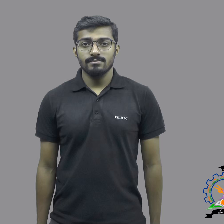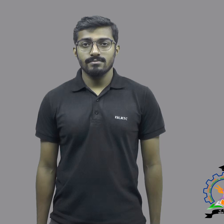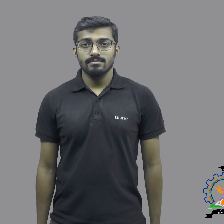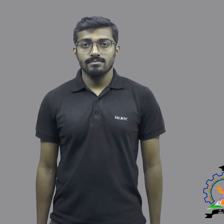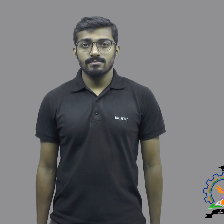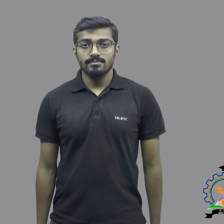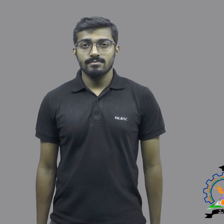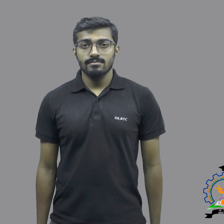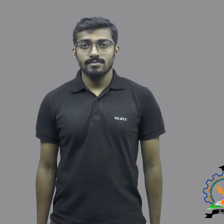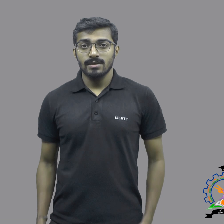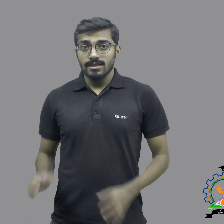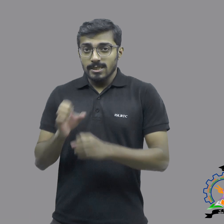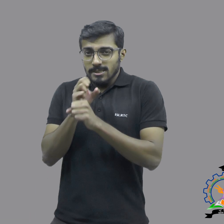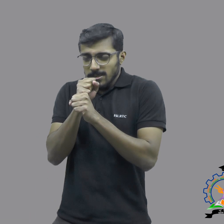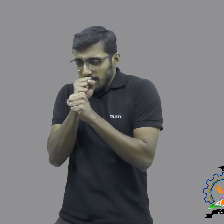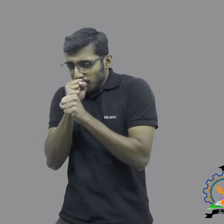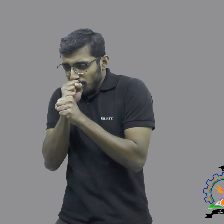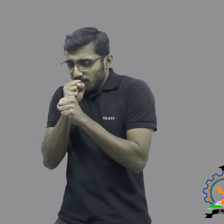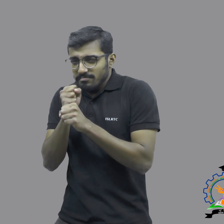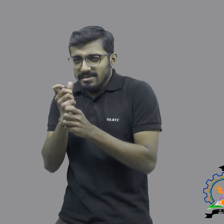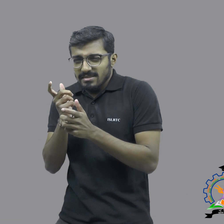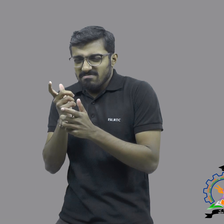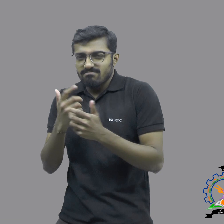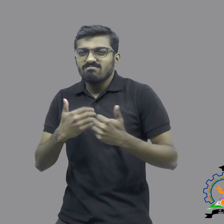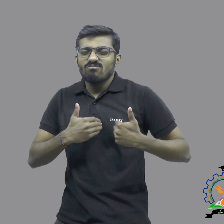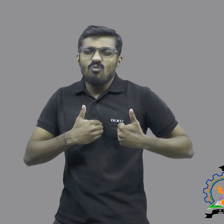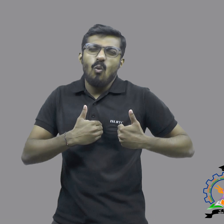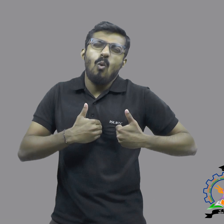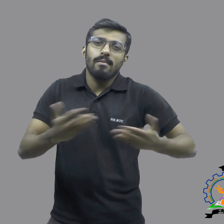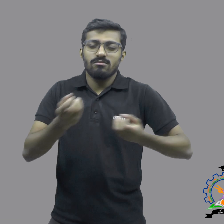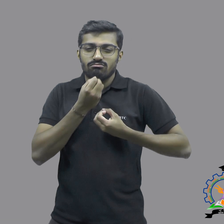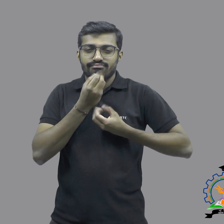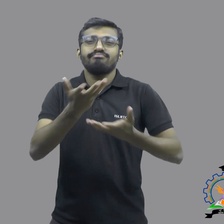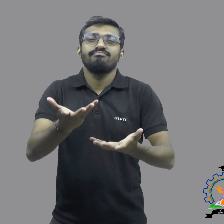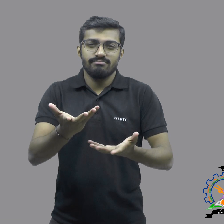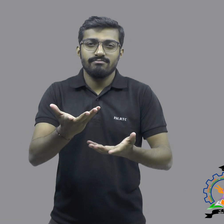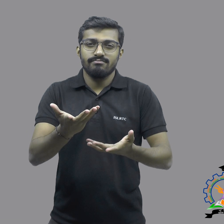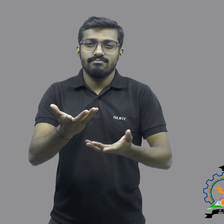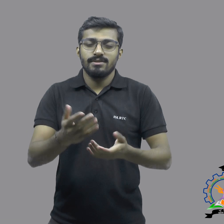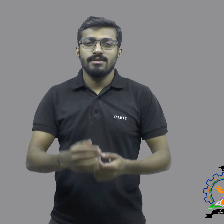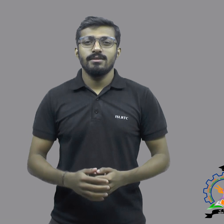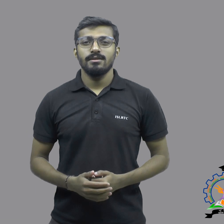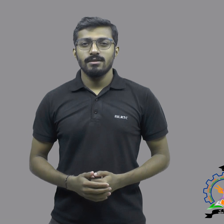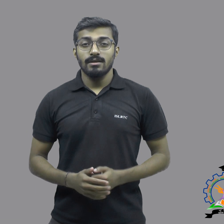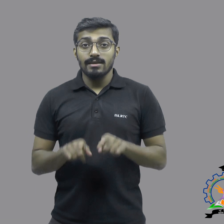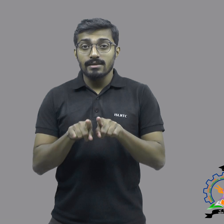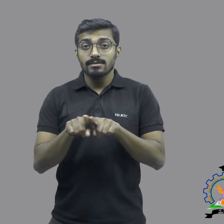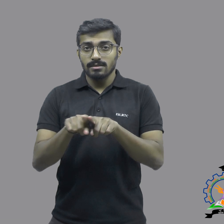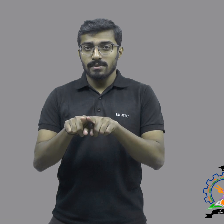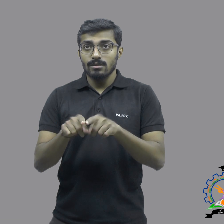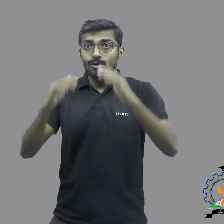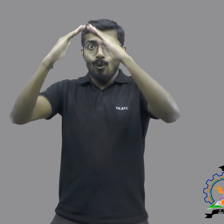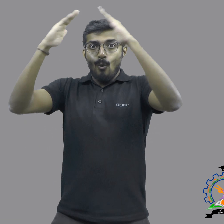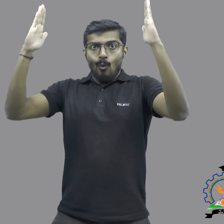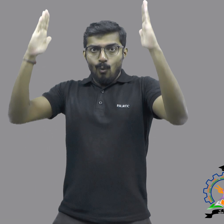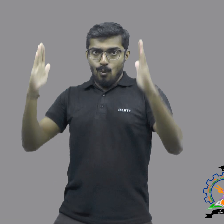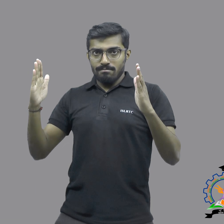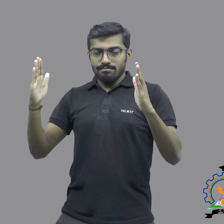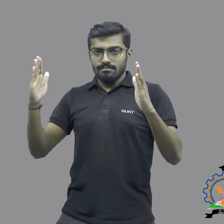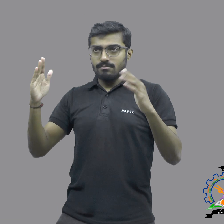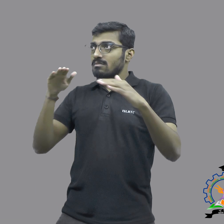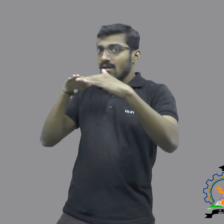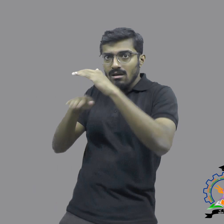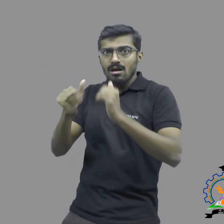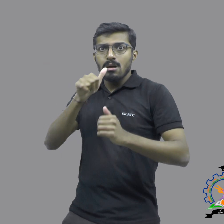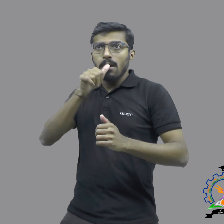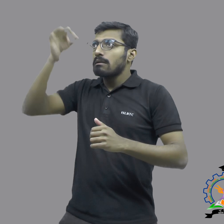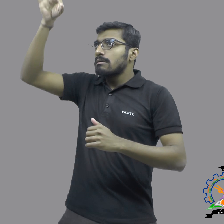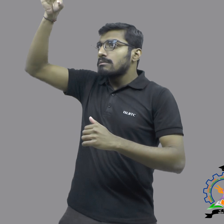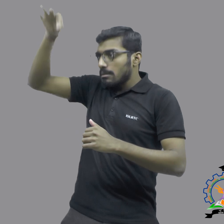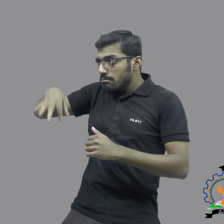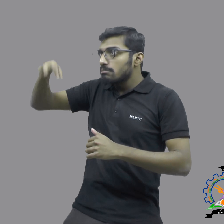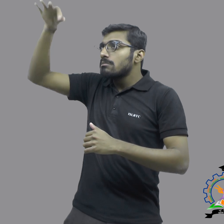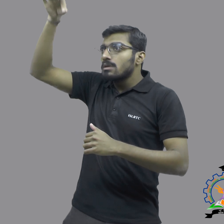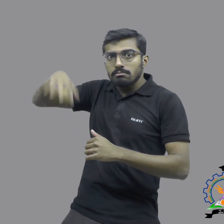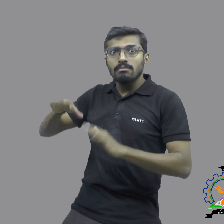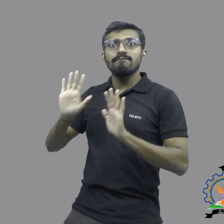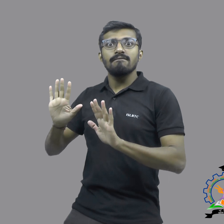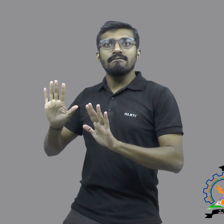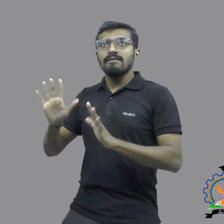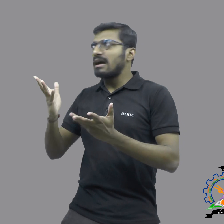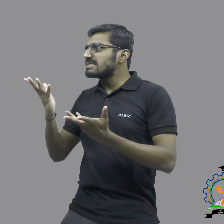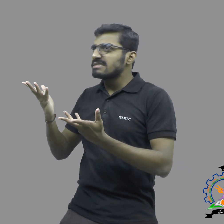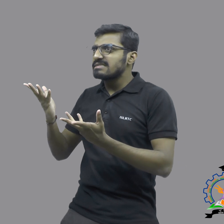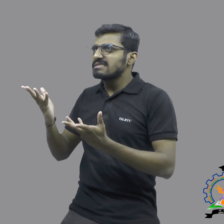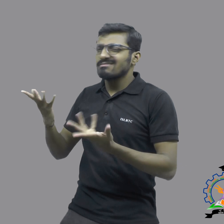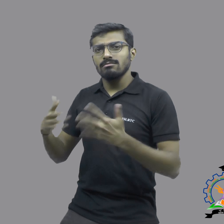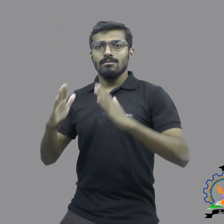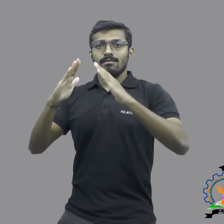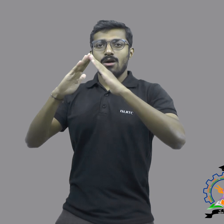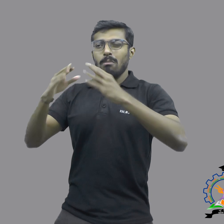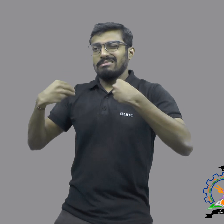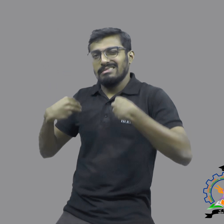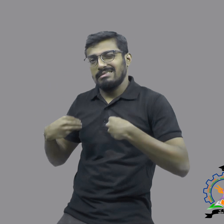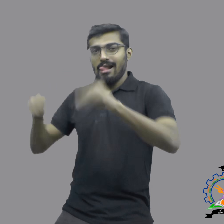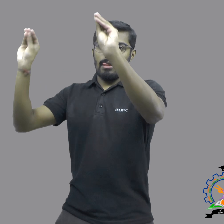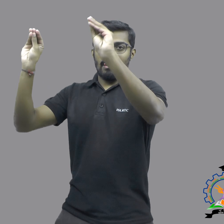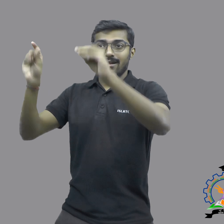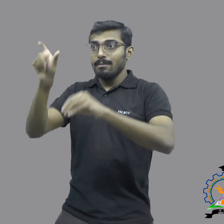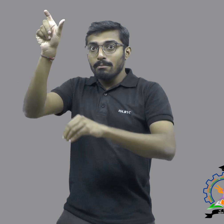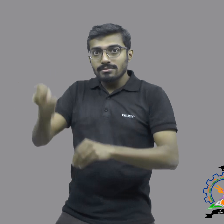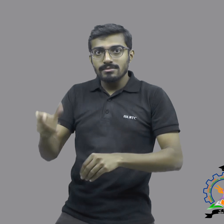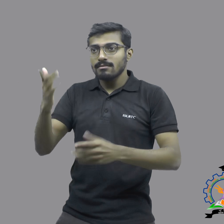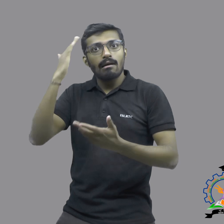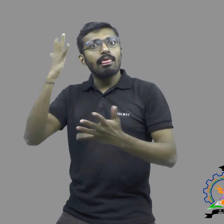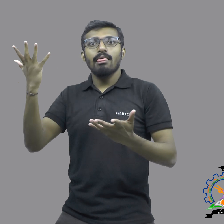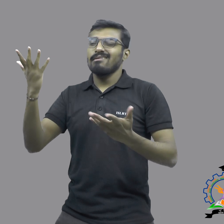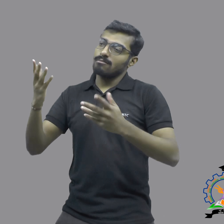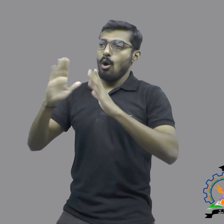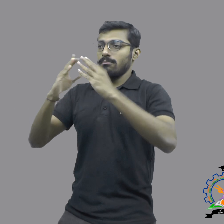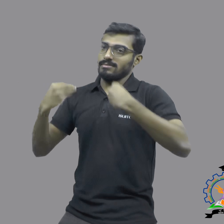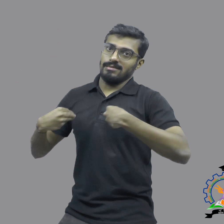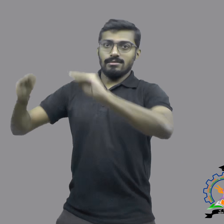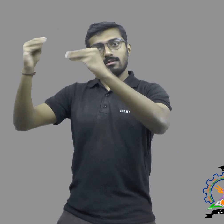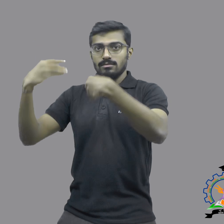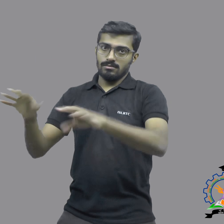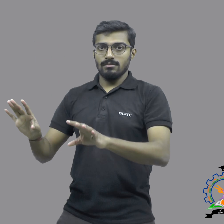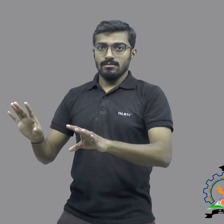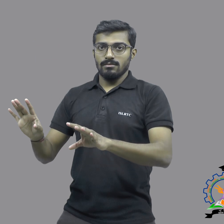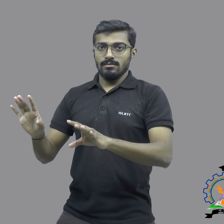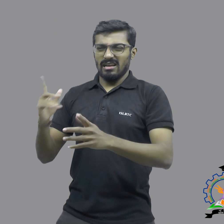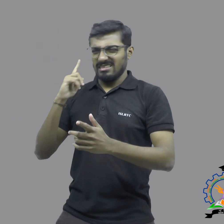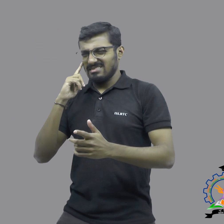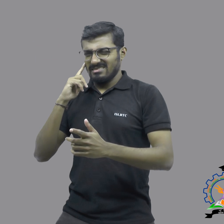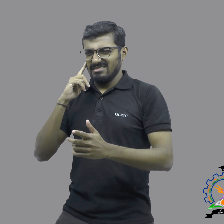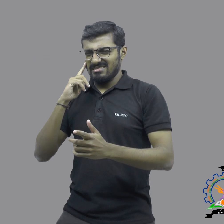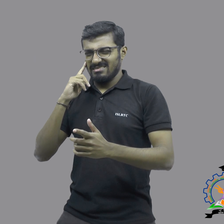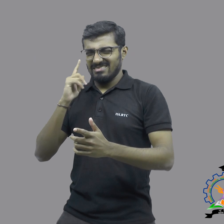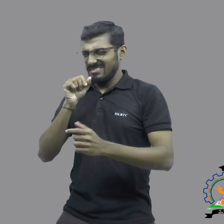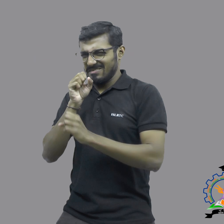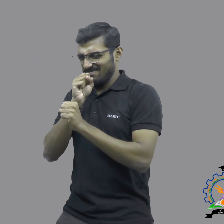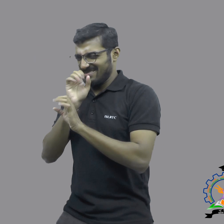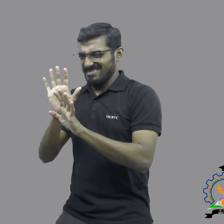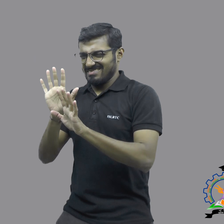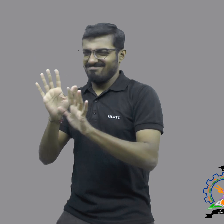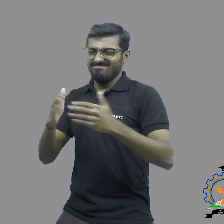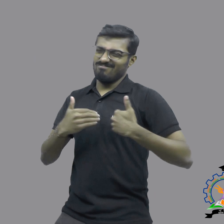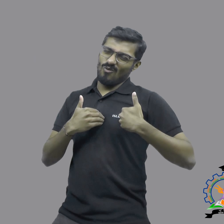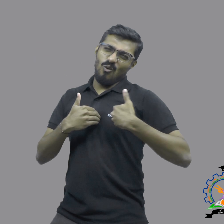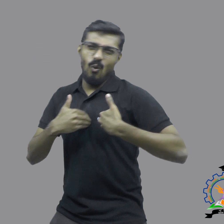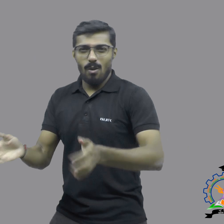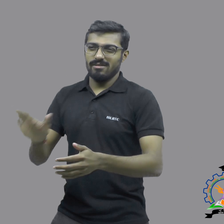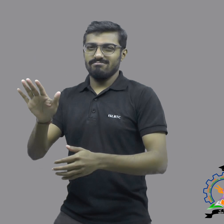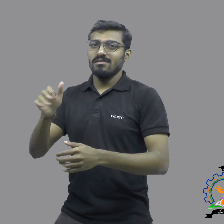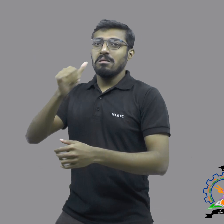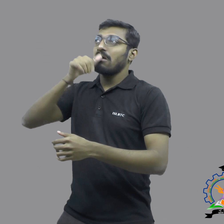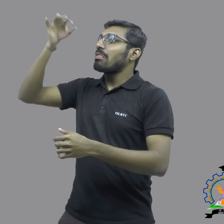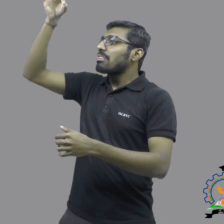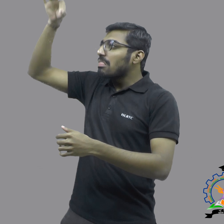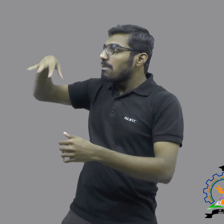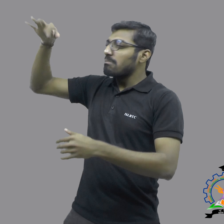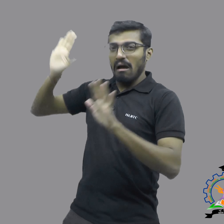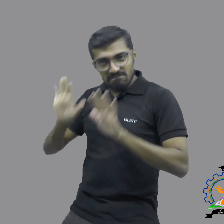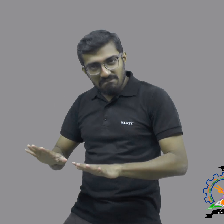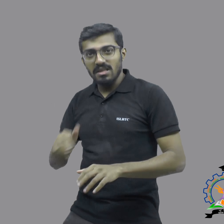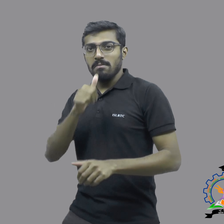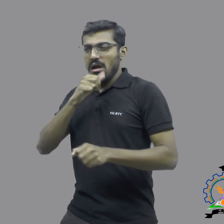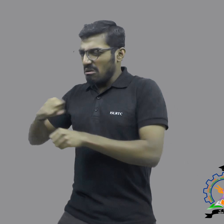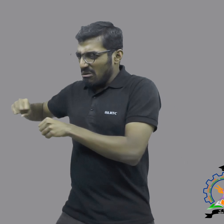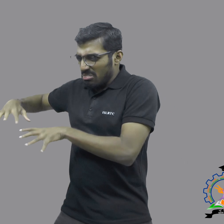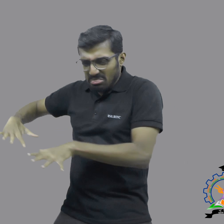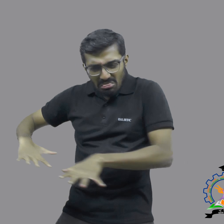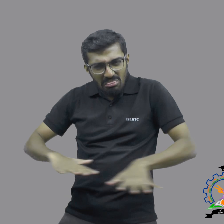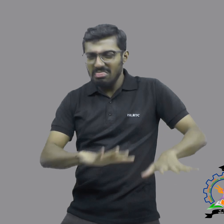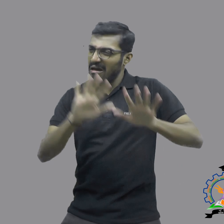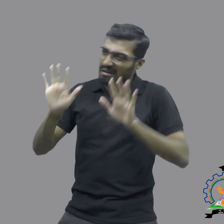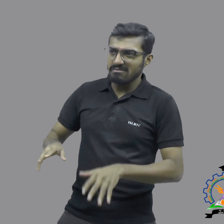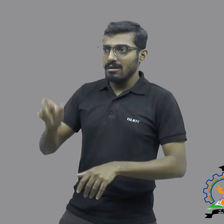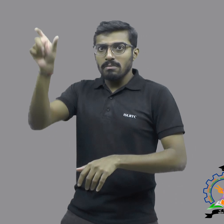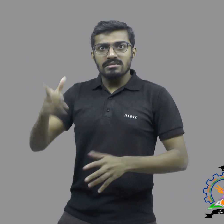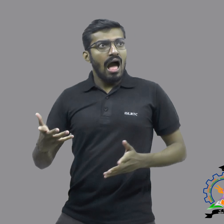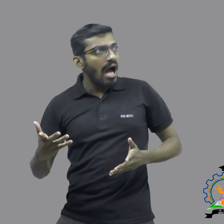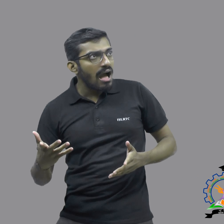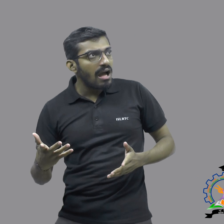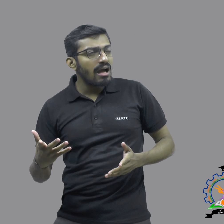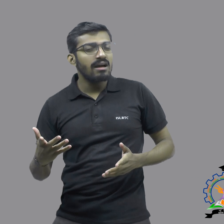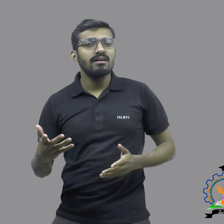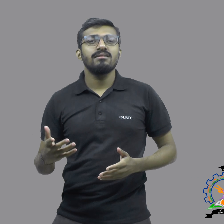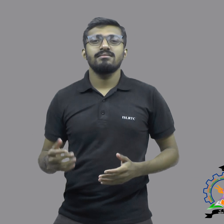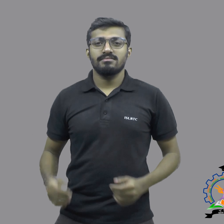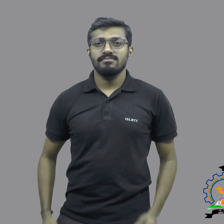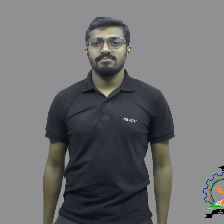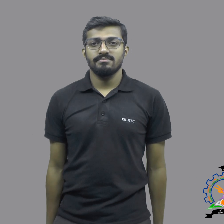Disclosure